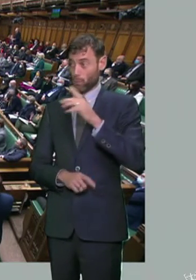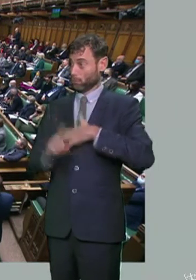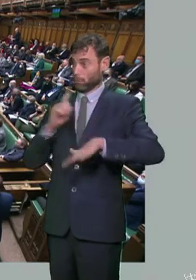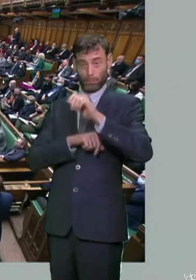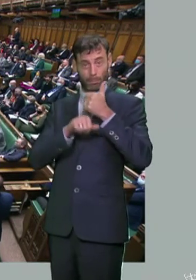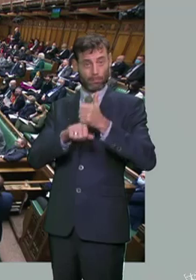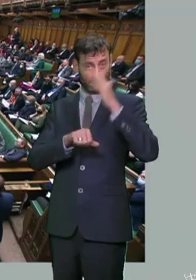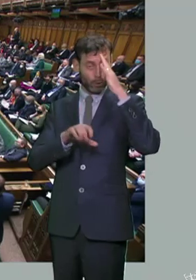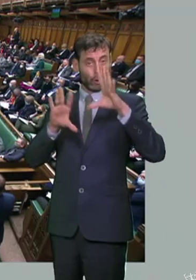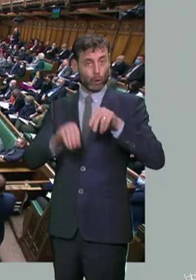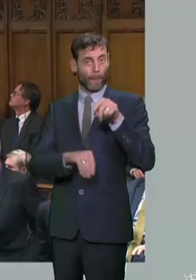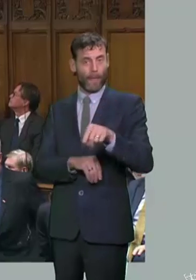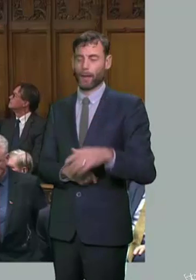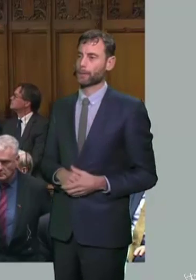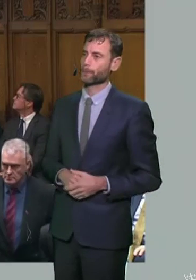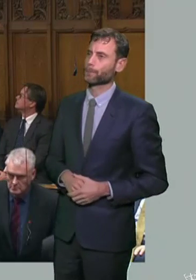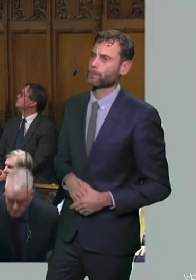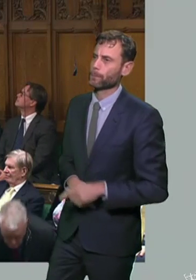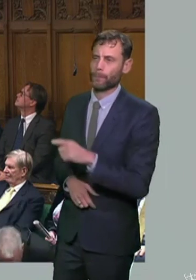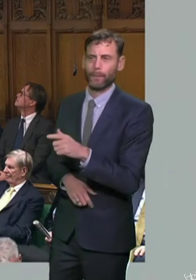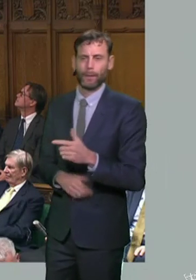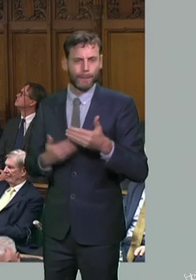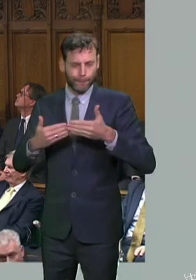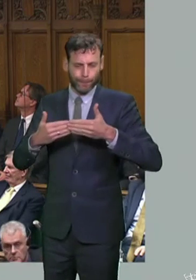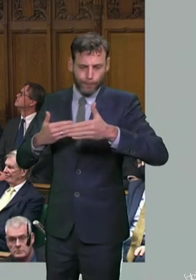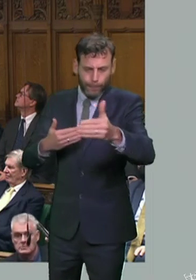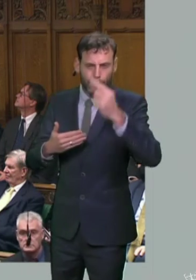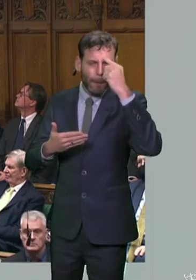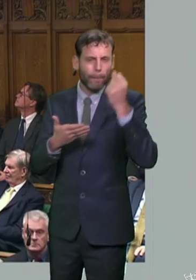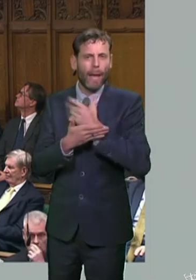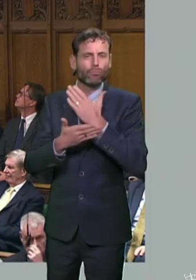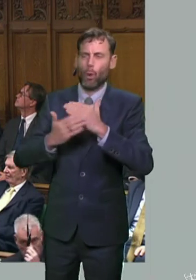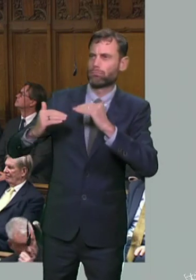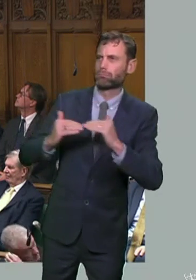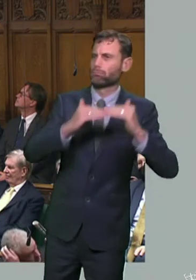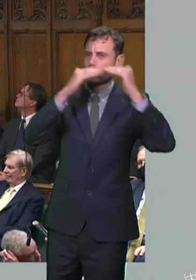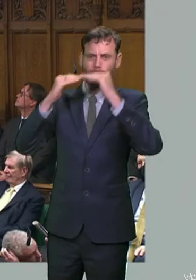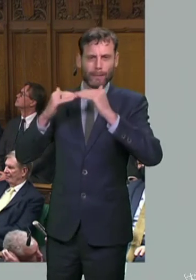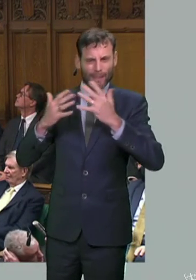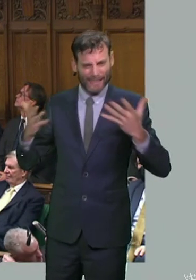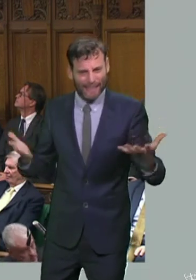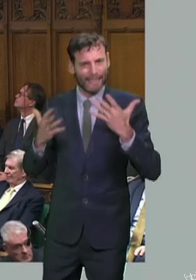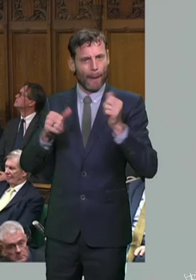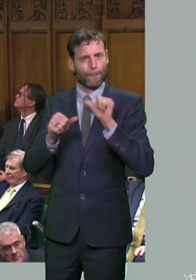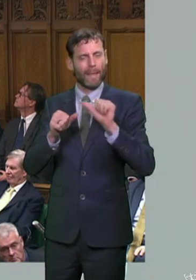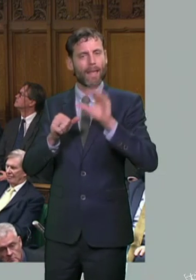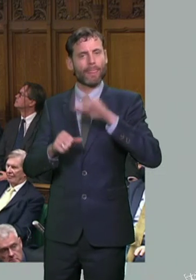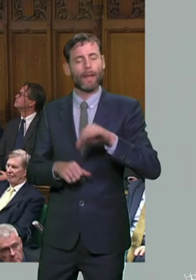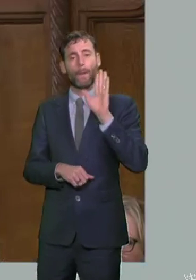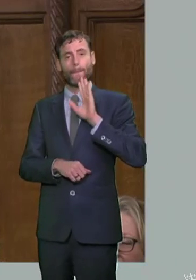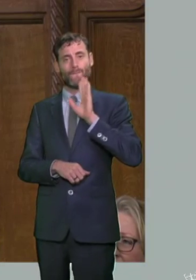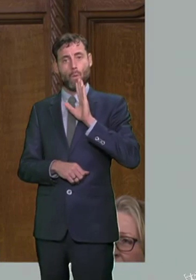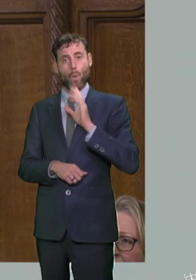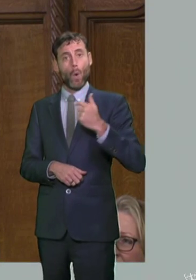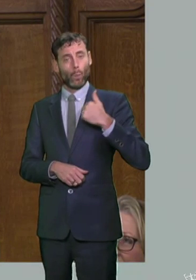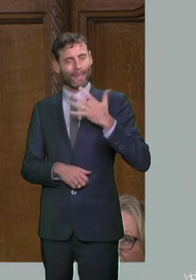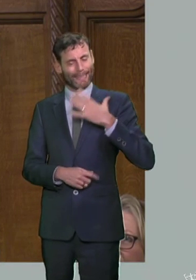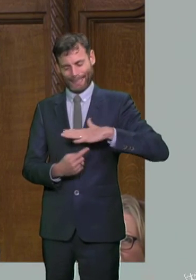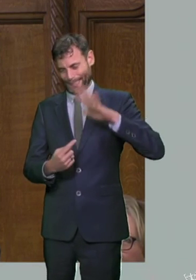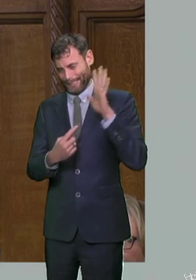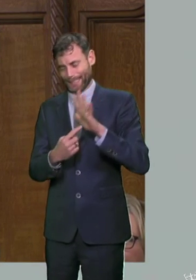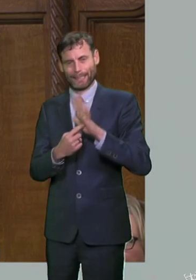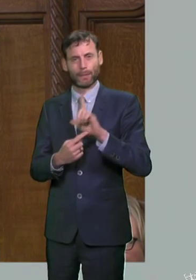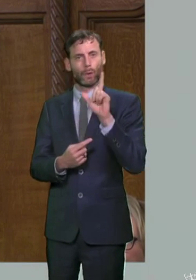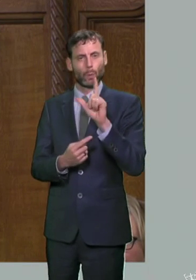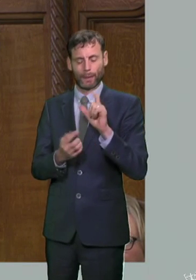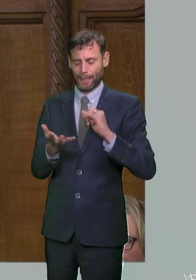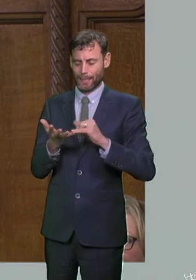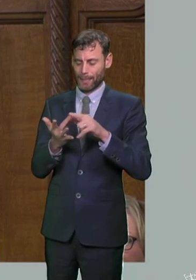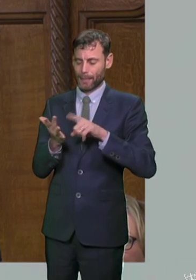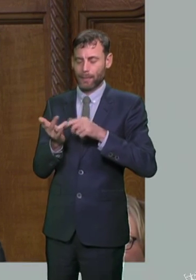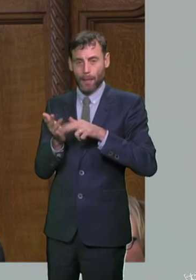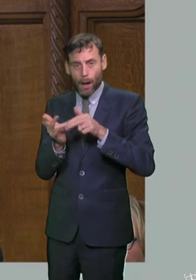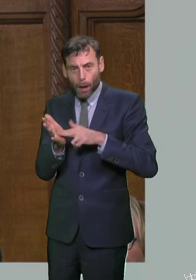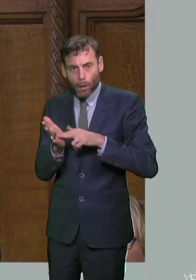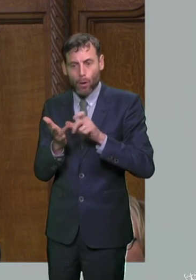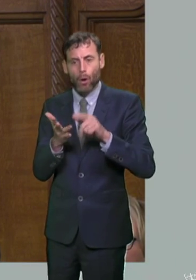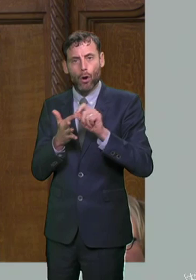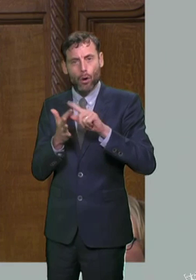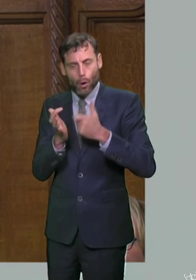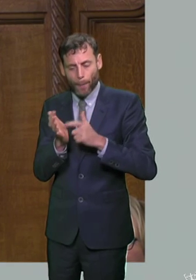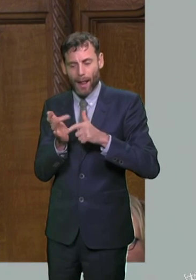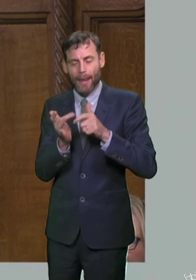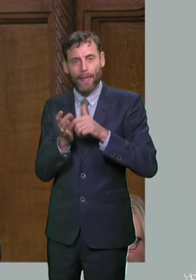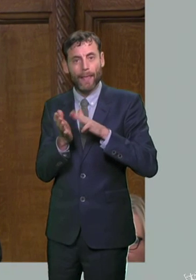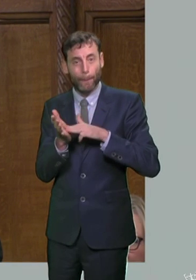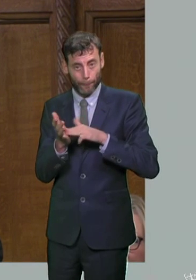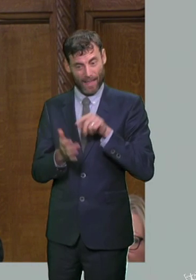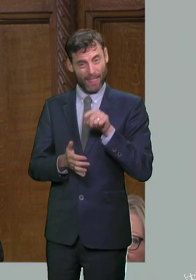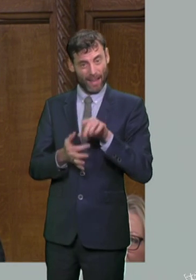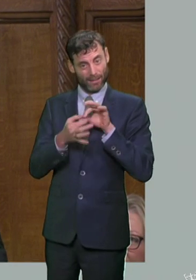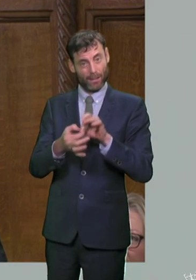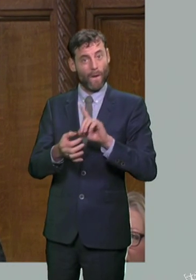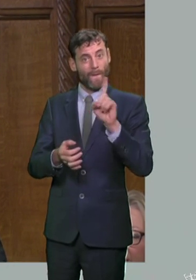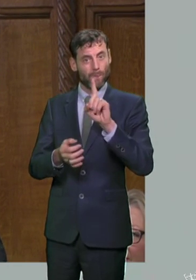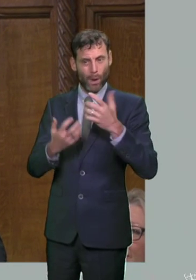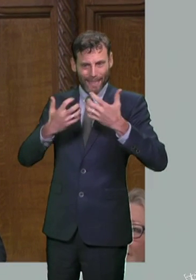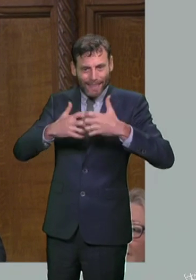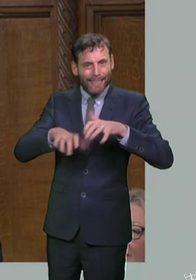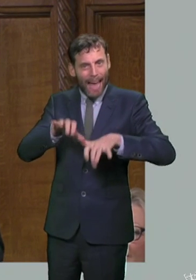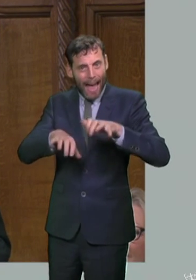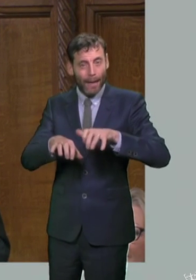Net zero, levelling up and building back better cannot happen without a massive increase in the supply of critical tech minerals such as silicon, copper and lithium, but Beijing controls most of those.